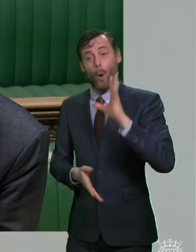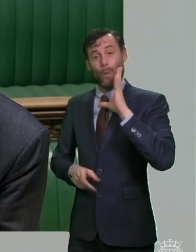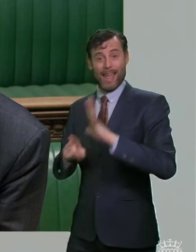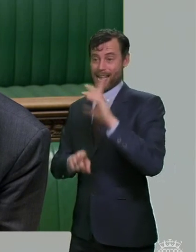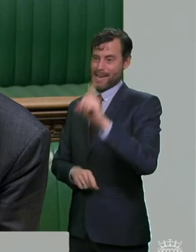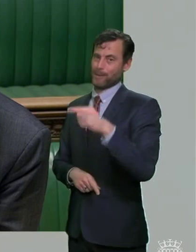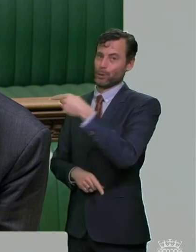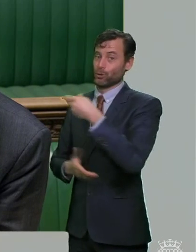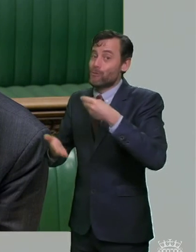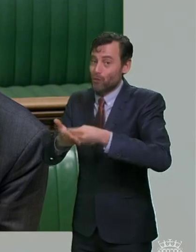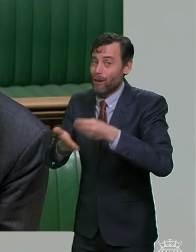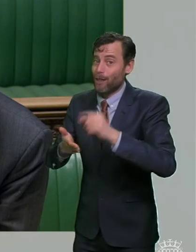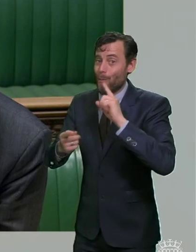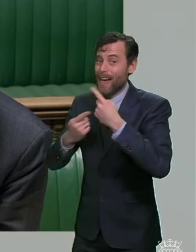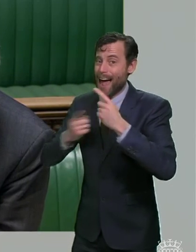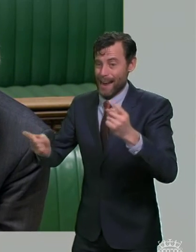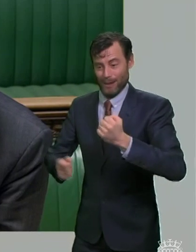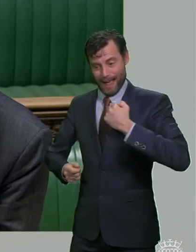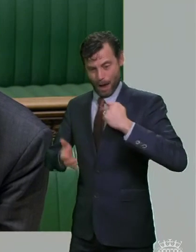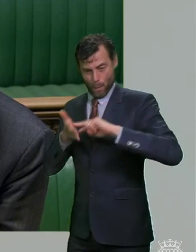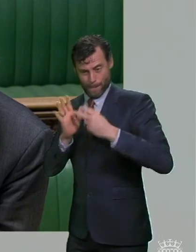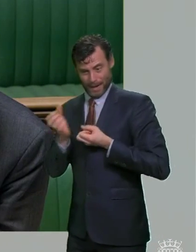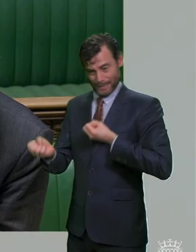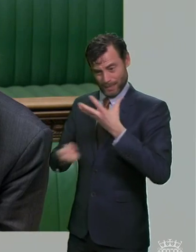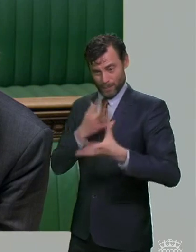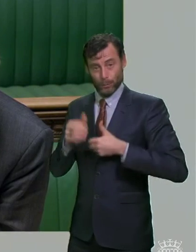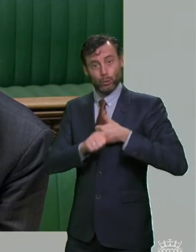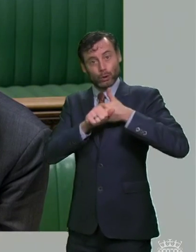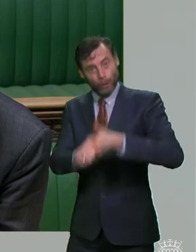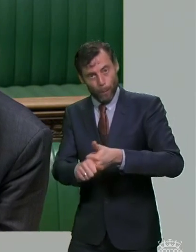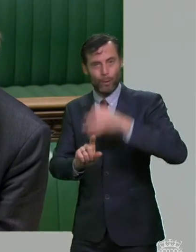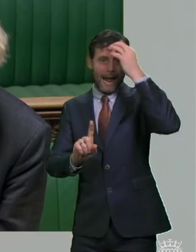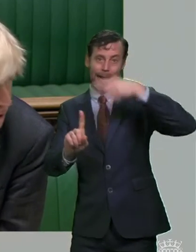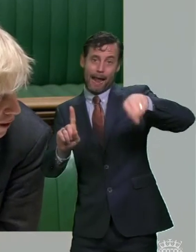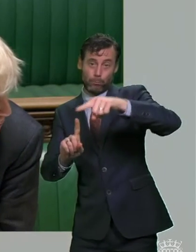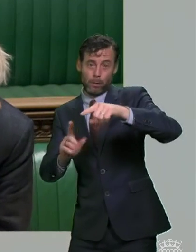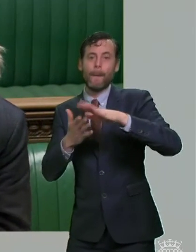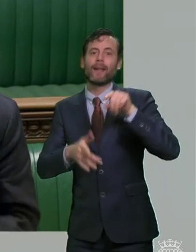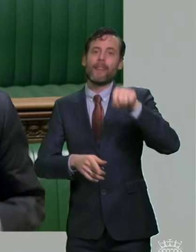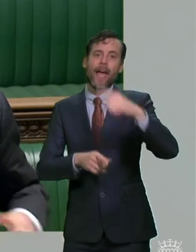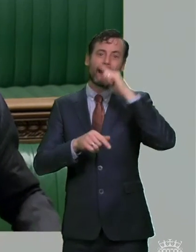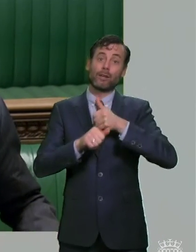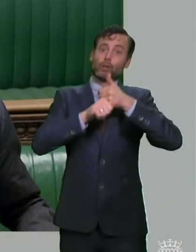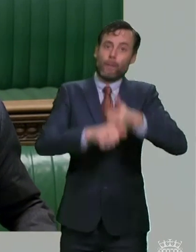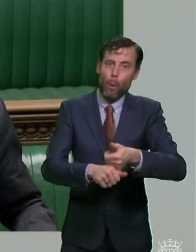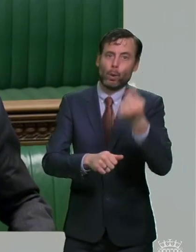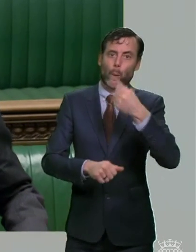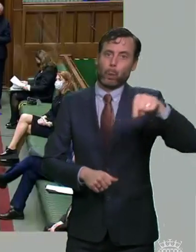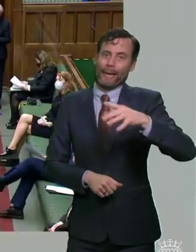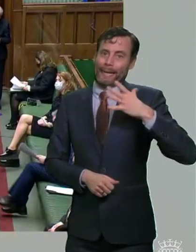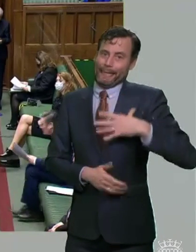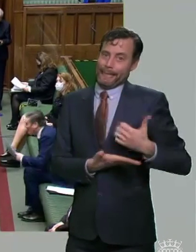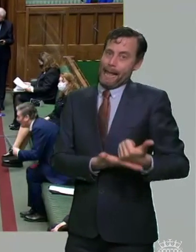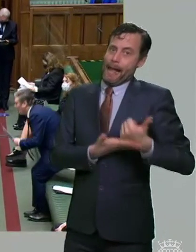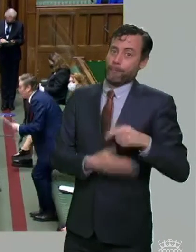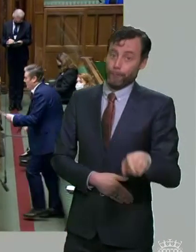That is in addition to the discretionary funding we have given councils to support those who need it most, including those who have to self-isolate.